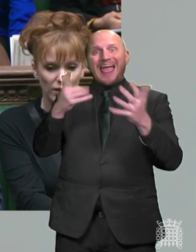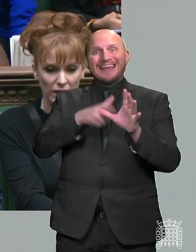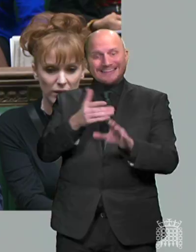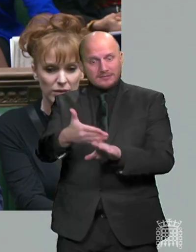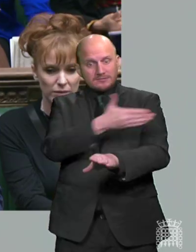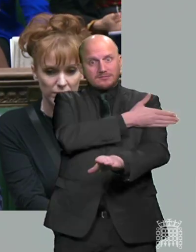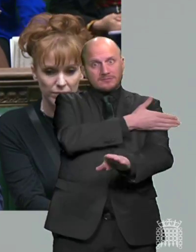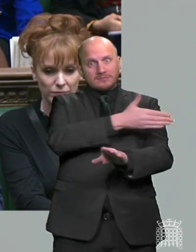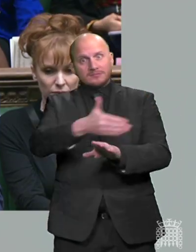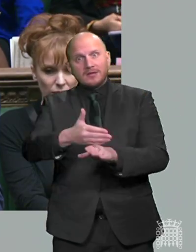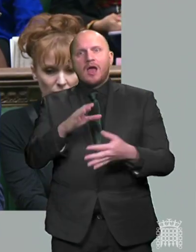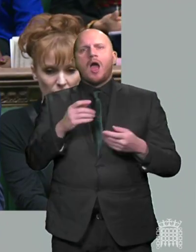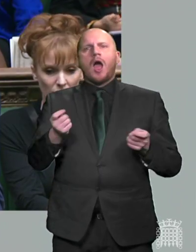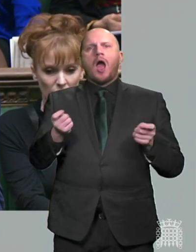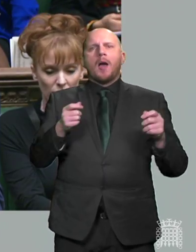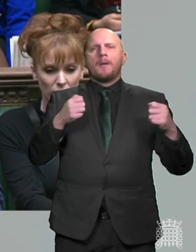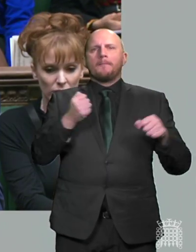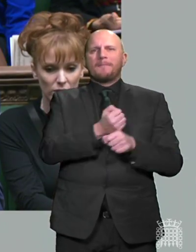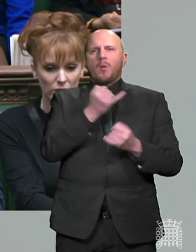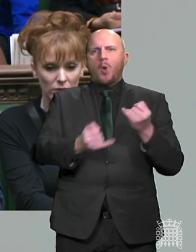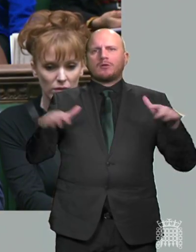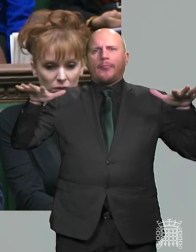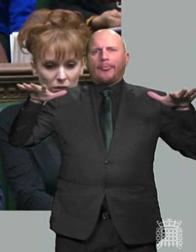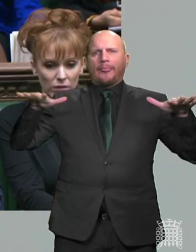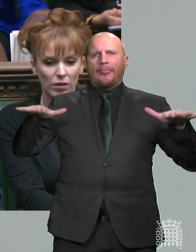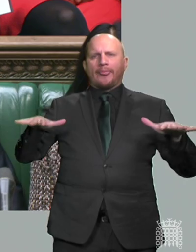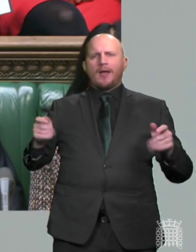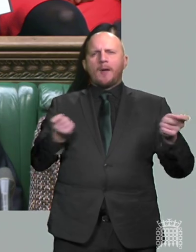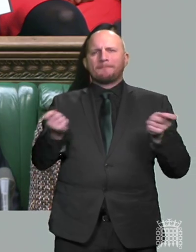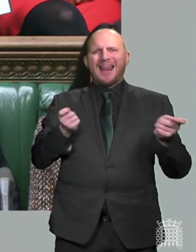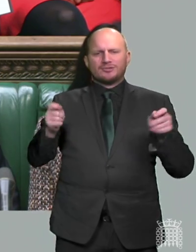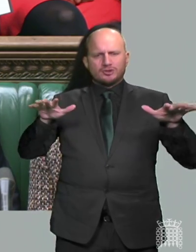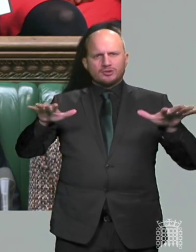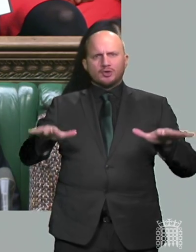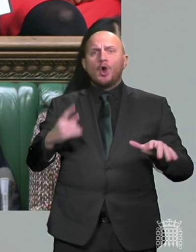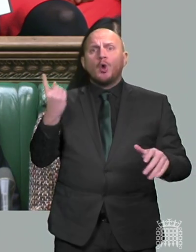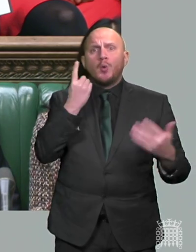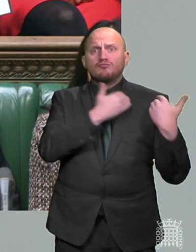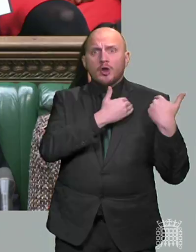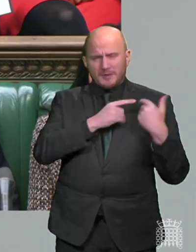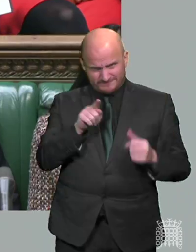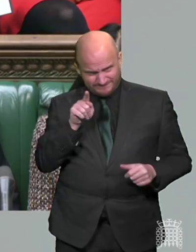It was not covid; responsibility is sitting right there.